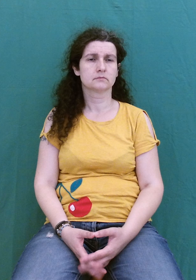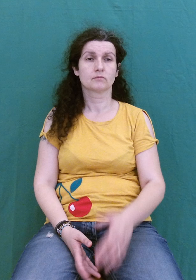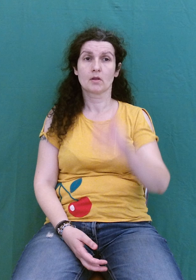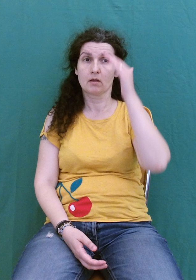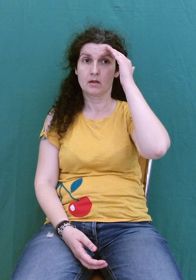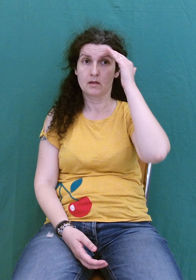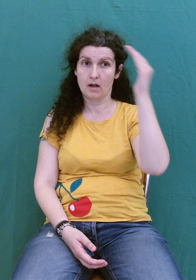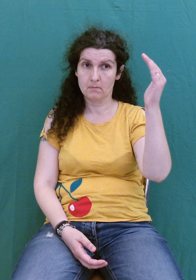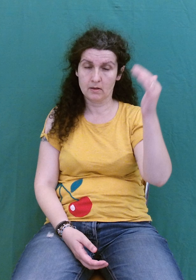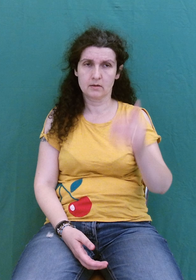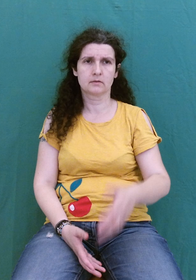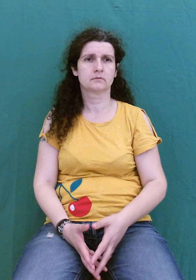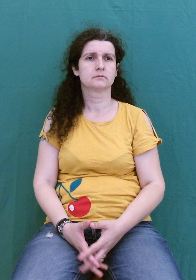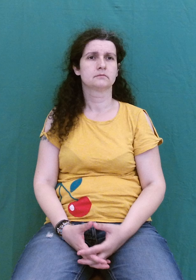ΚΑΛΗΜΕΡΑ